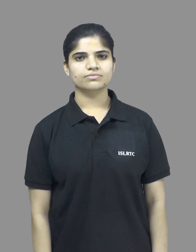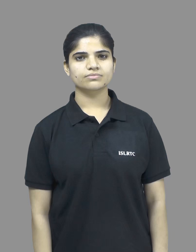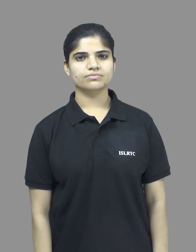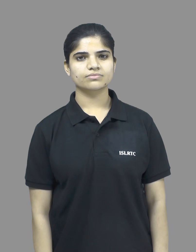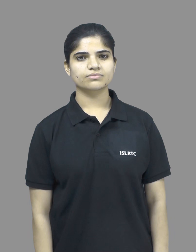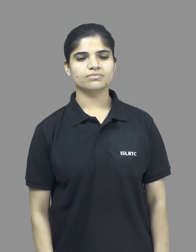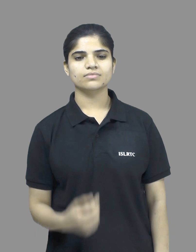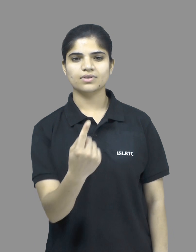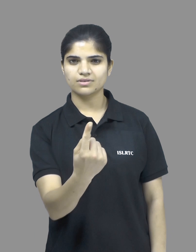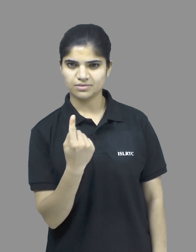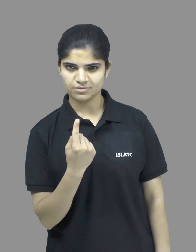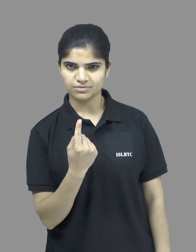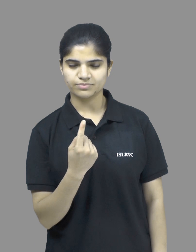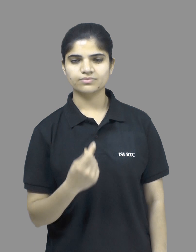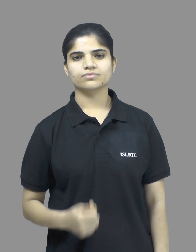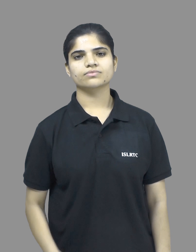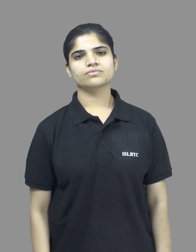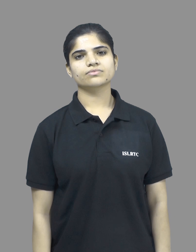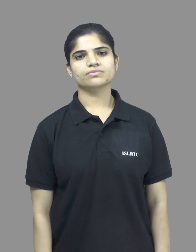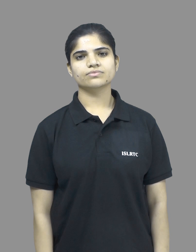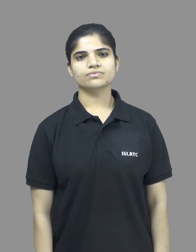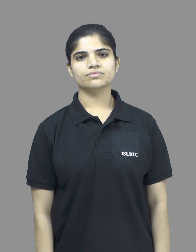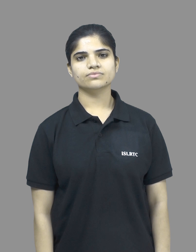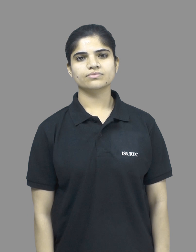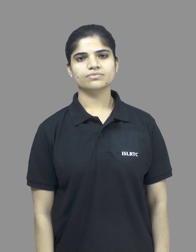Each